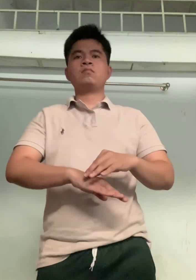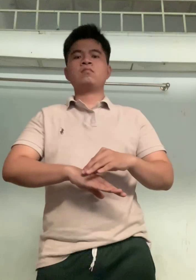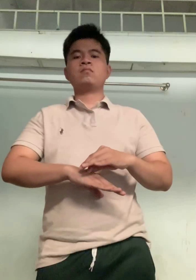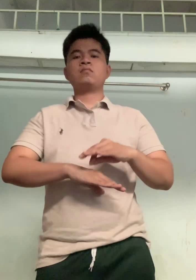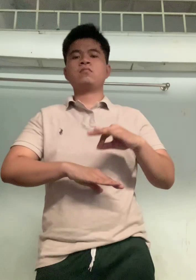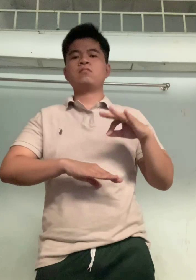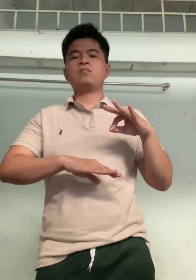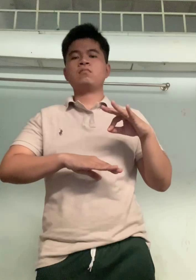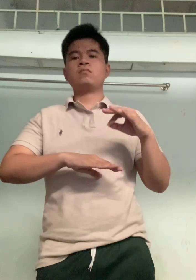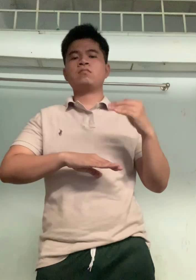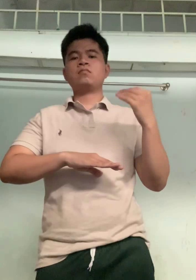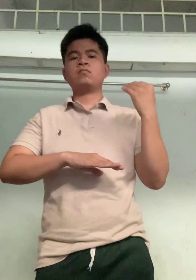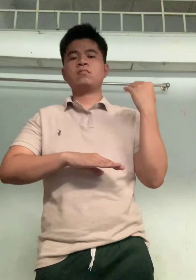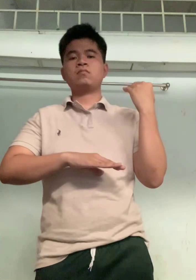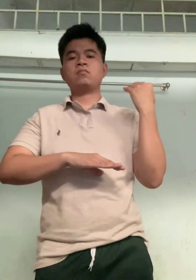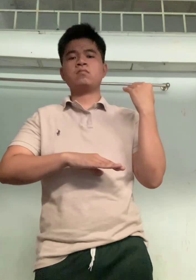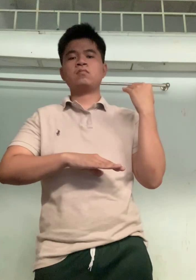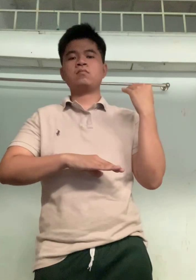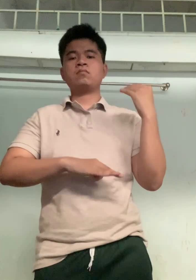tuan truoc